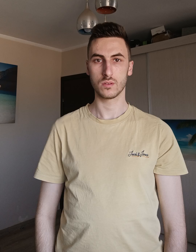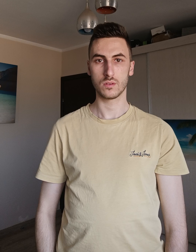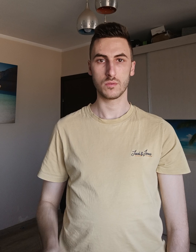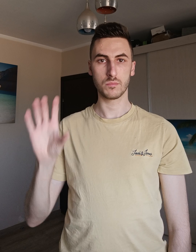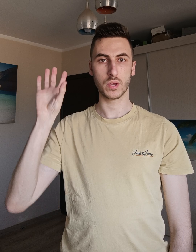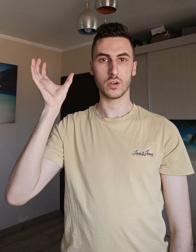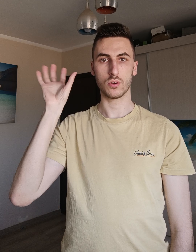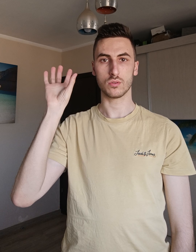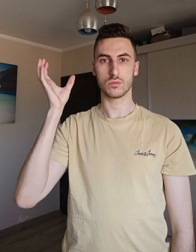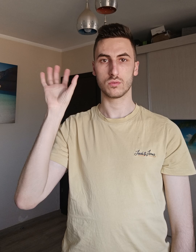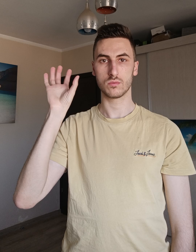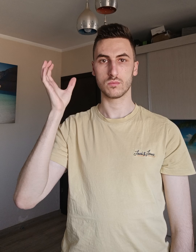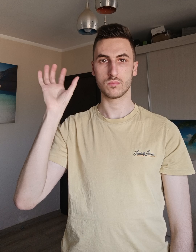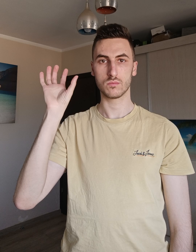פירות